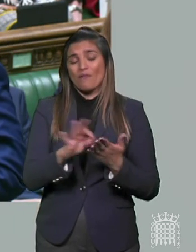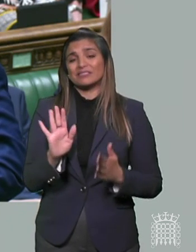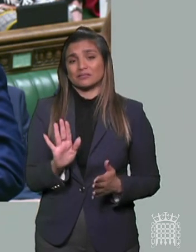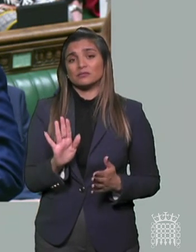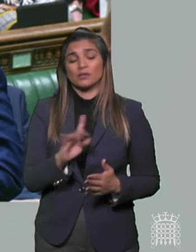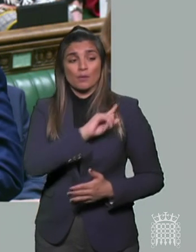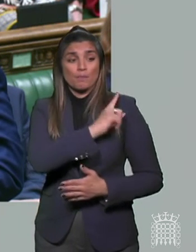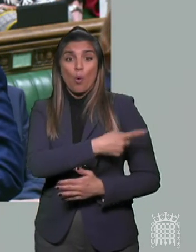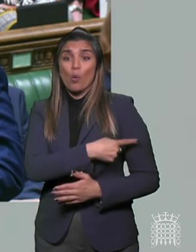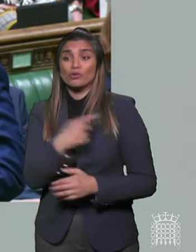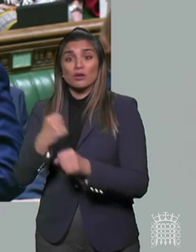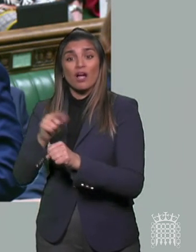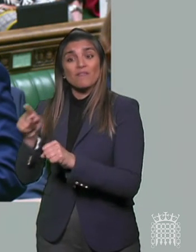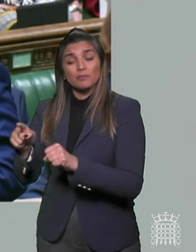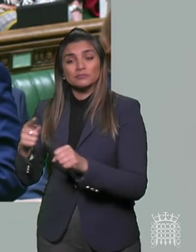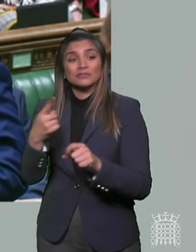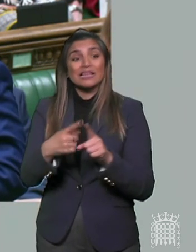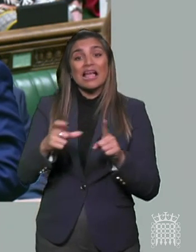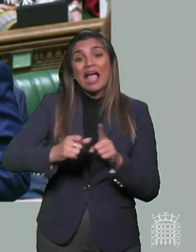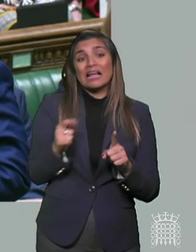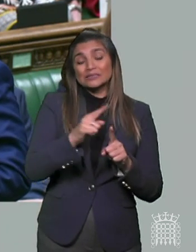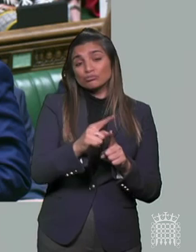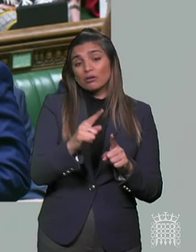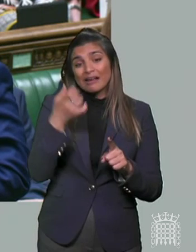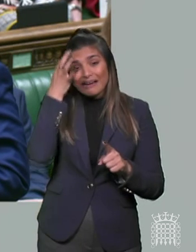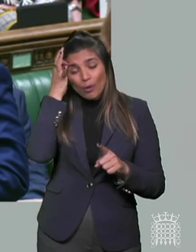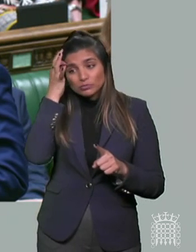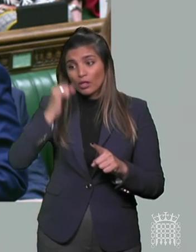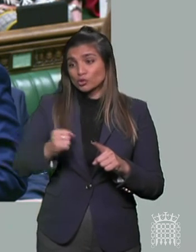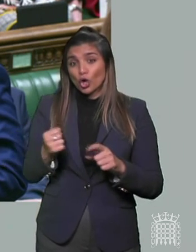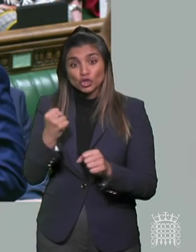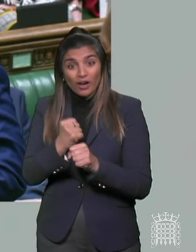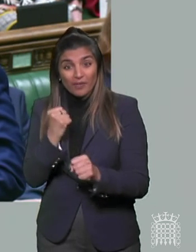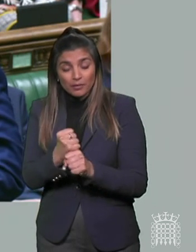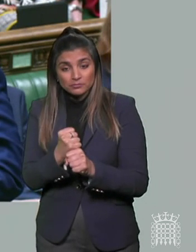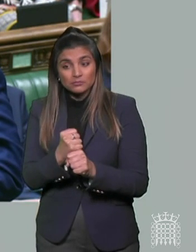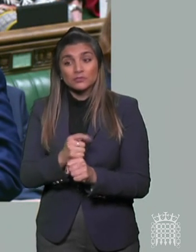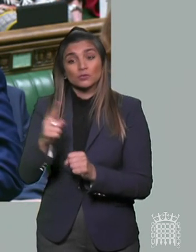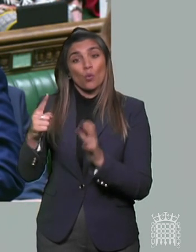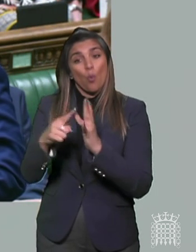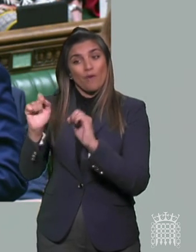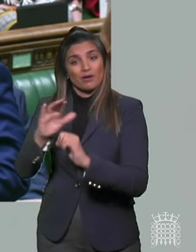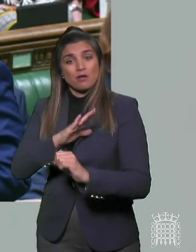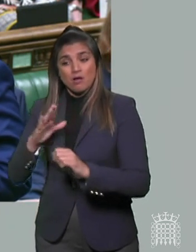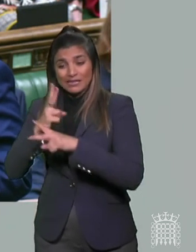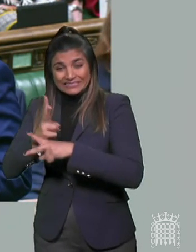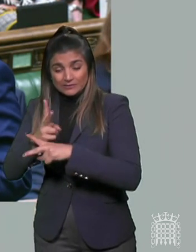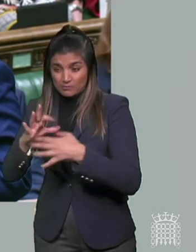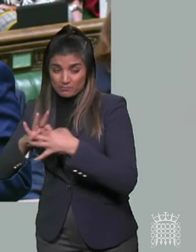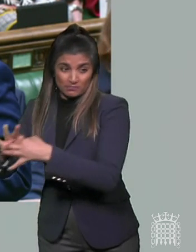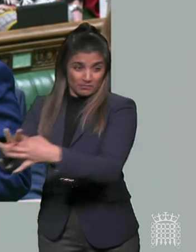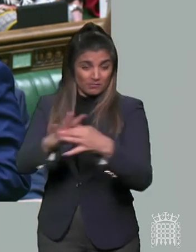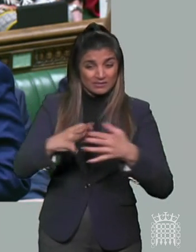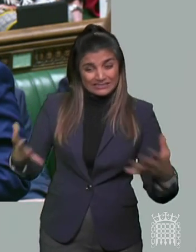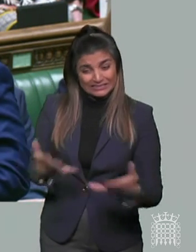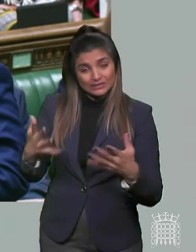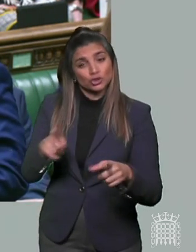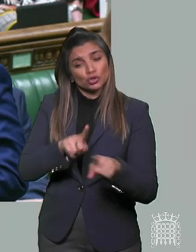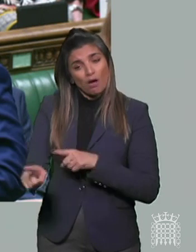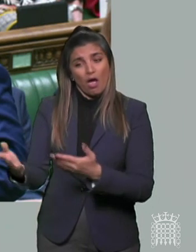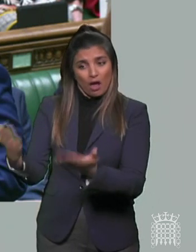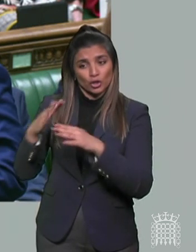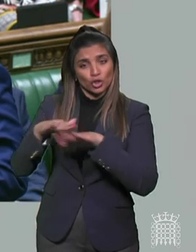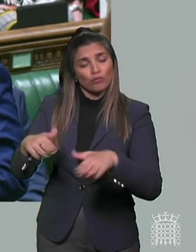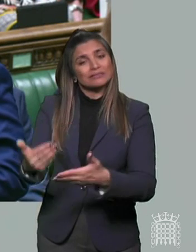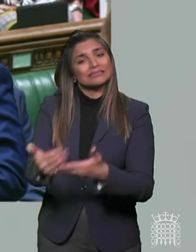The Polish authorities, Edinburgh City Council, the Scottish Government and the orphans’ guardians are all working to bring these children to safety.